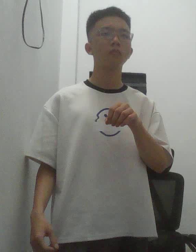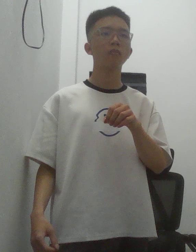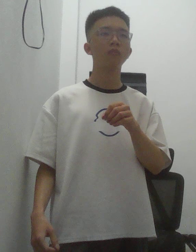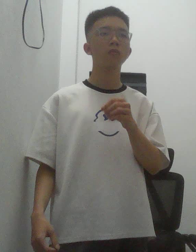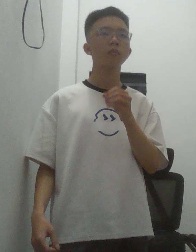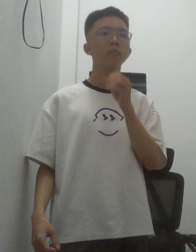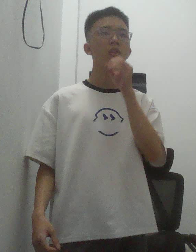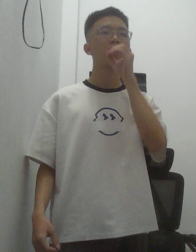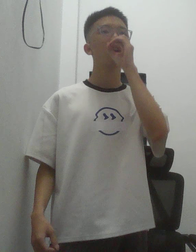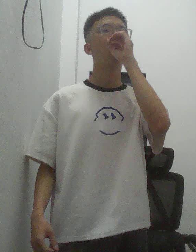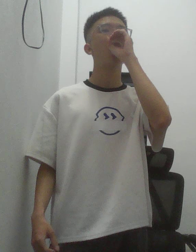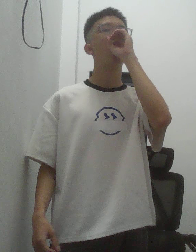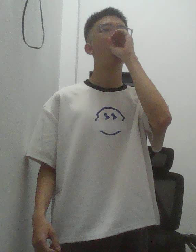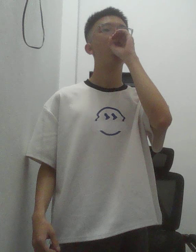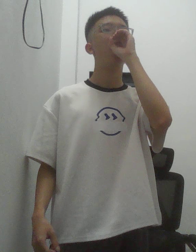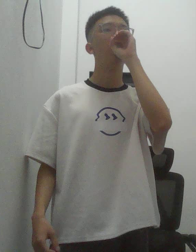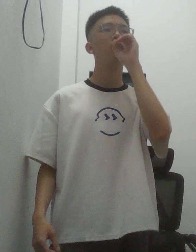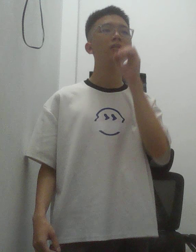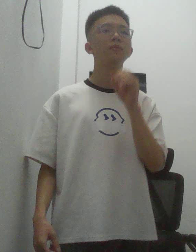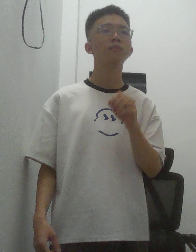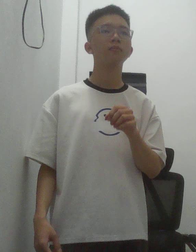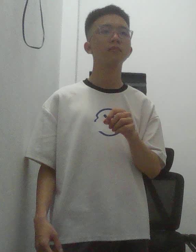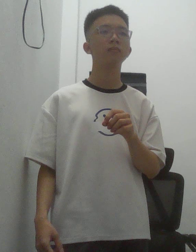uong